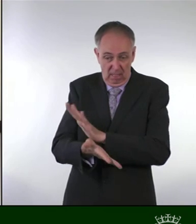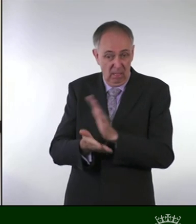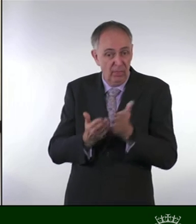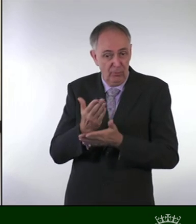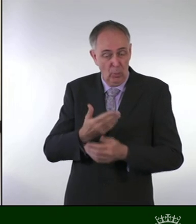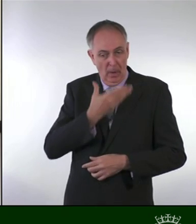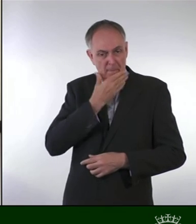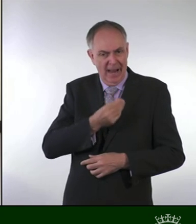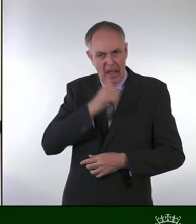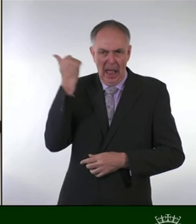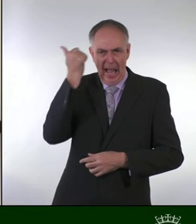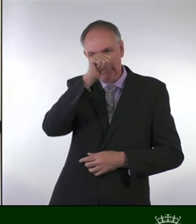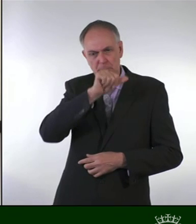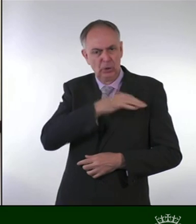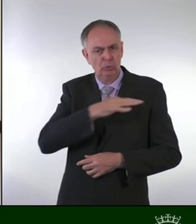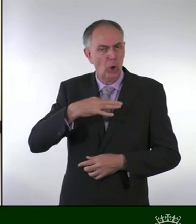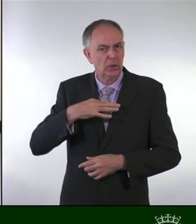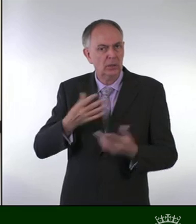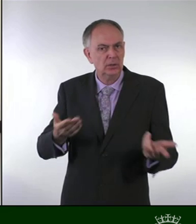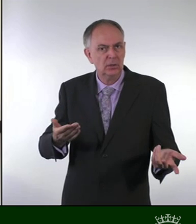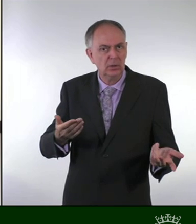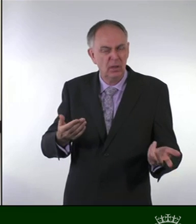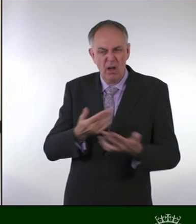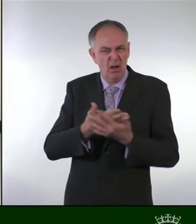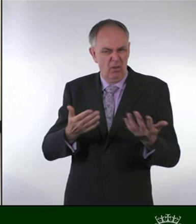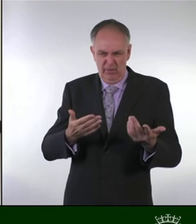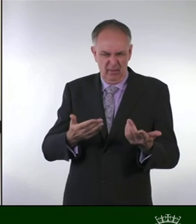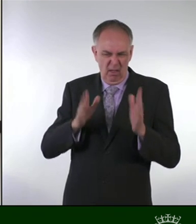She said that many women were gaslighted and not believed.